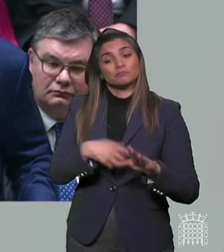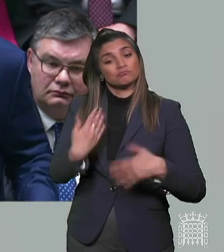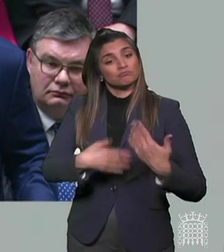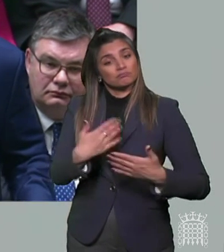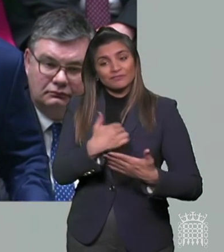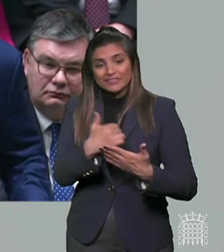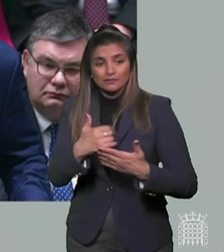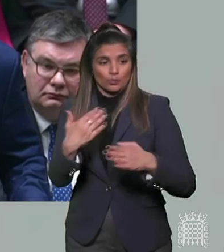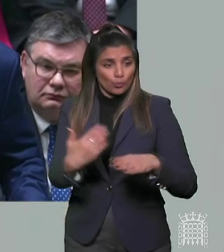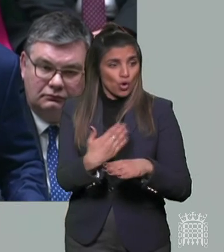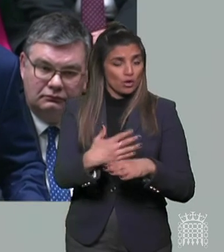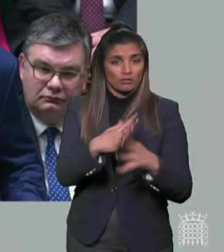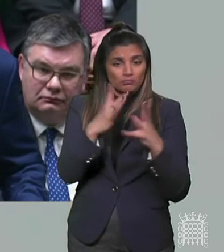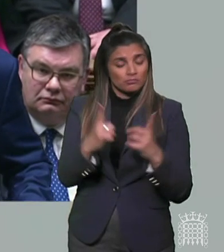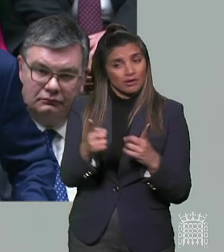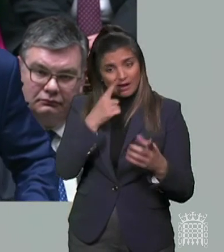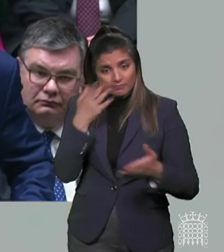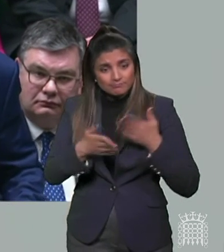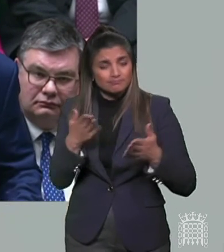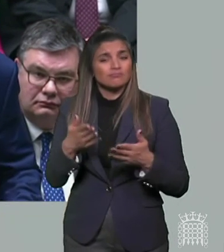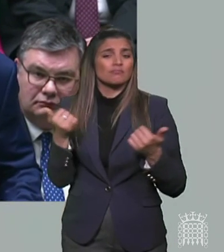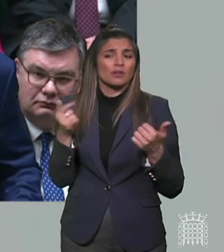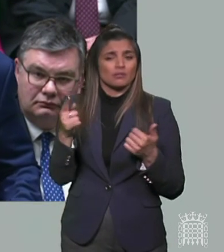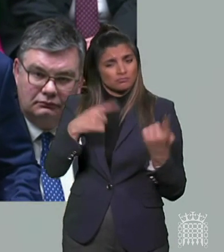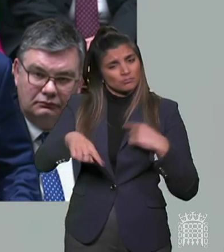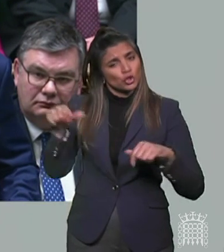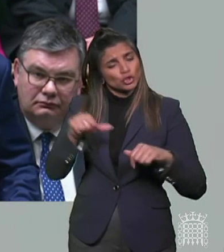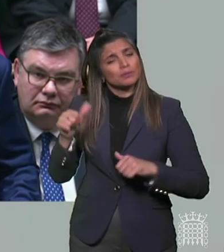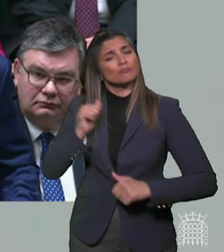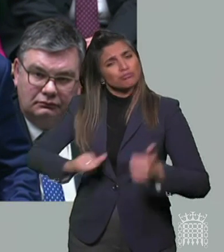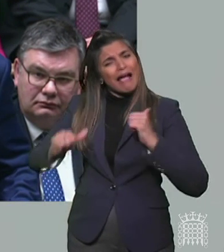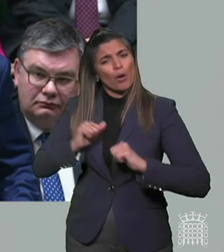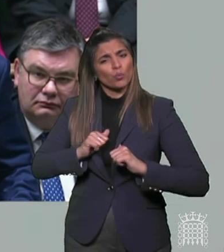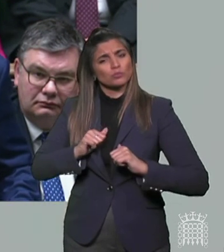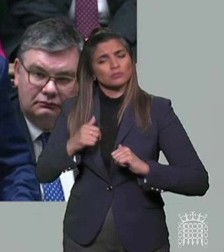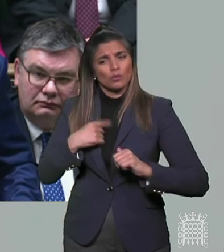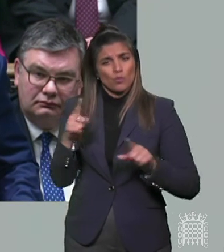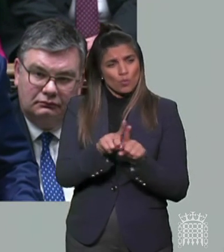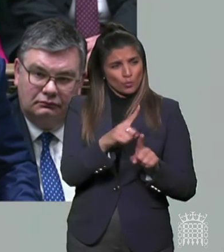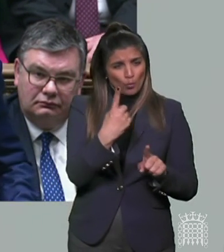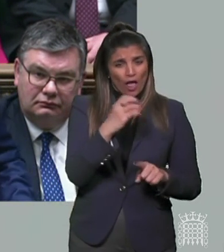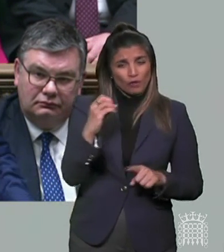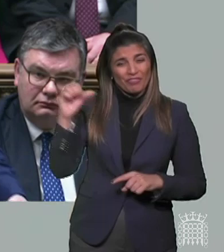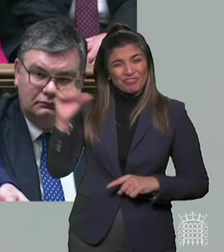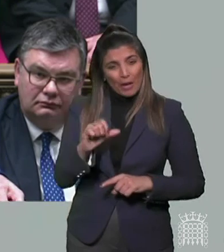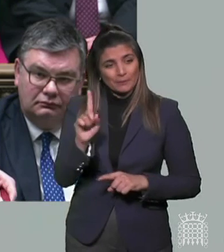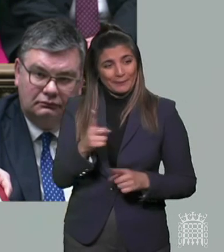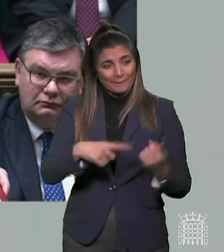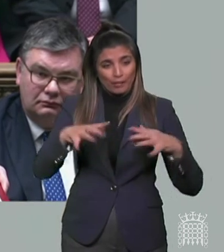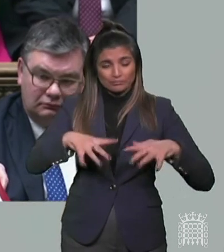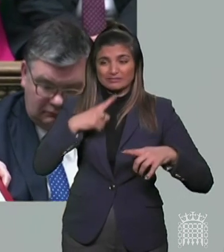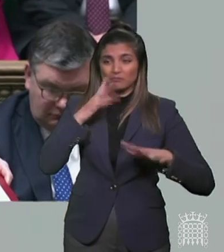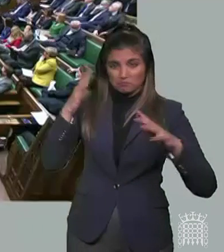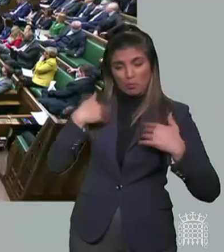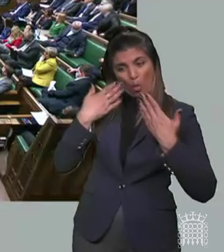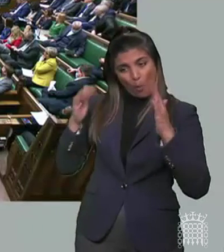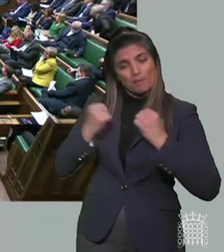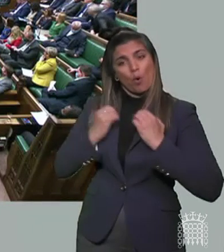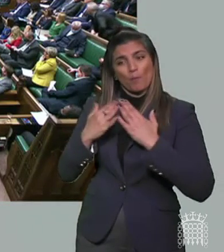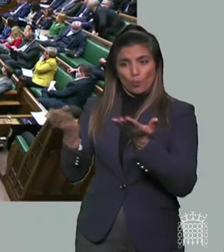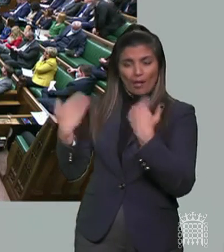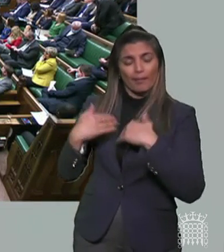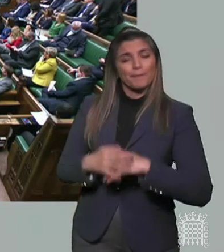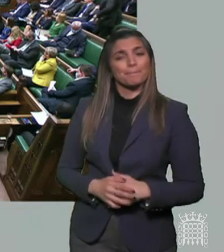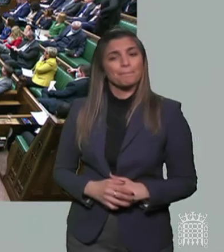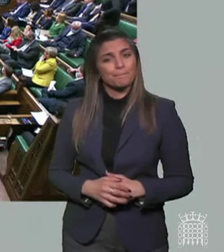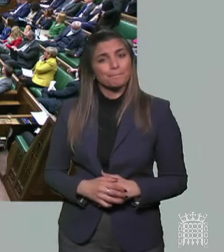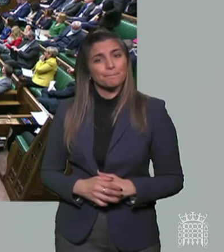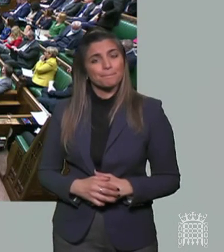I am proud, and the whole House should be proud, not just of the big-hearted approach of this Government, but the 100,000 British sponsors who have come forward and said they will open their homes to those refugees.